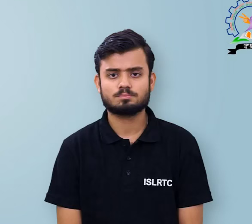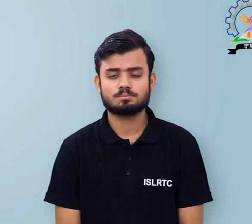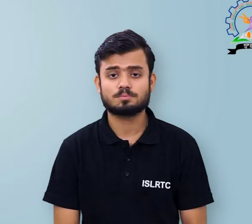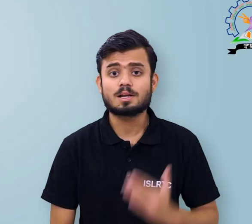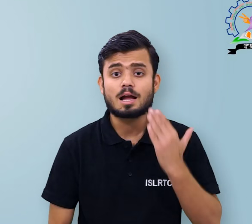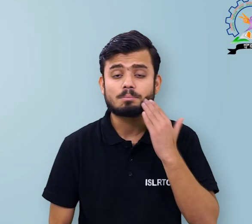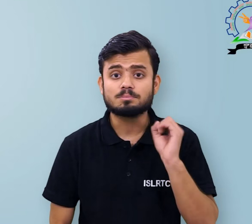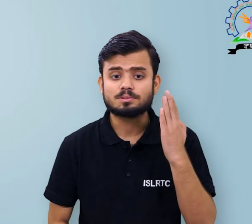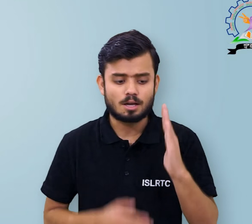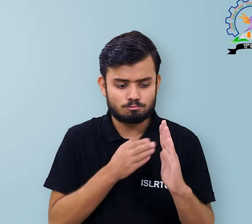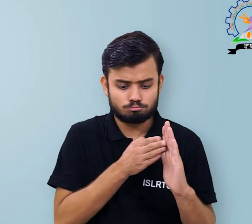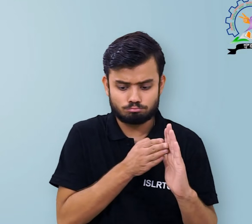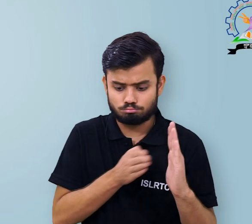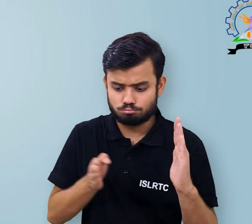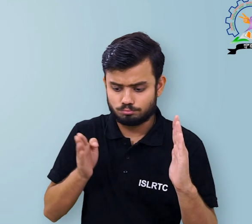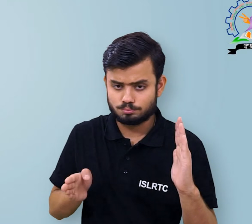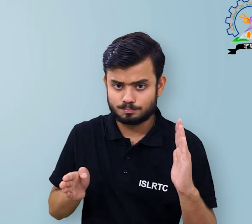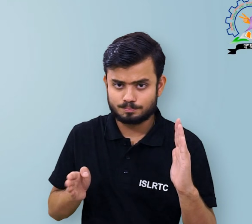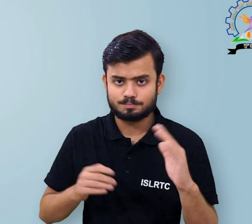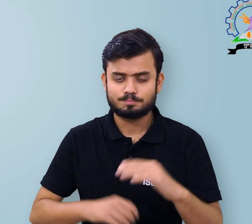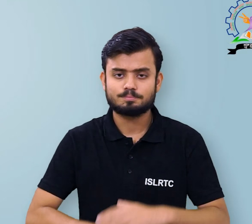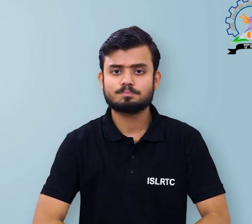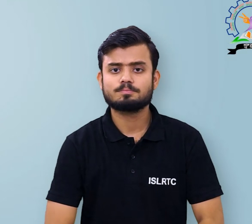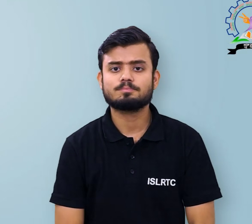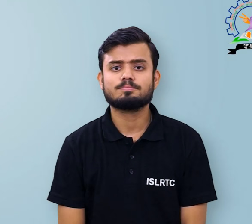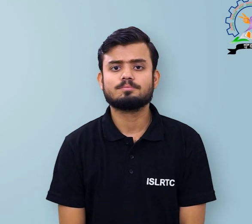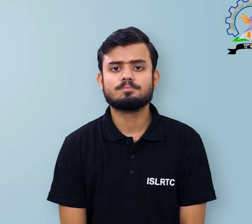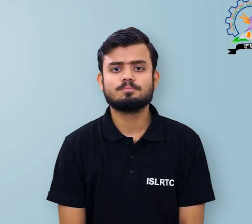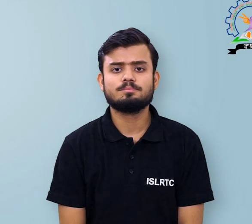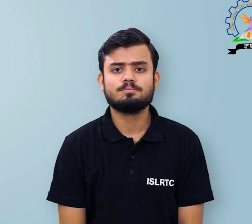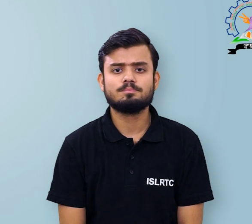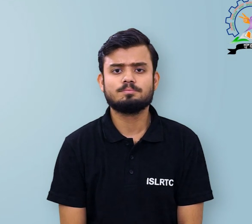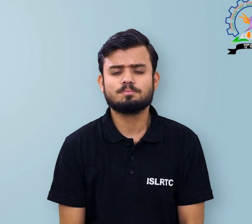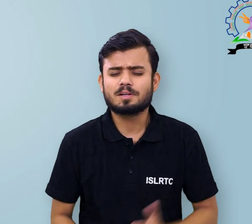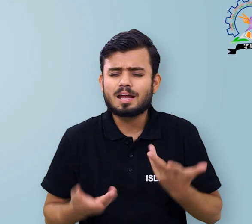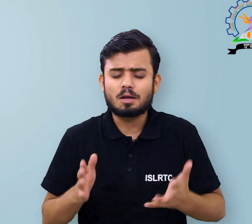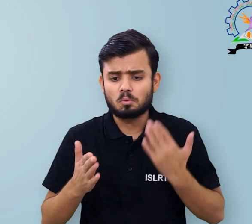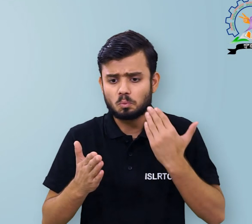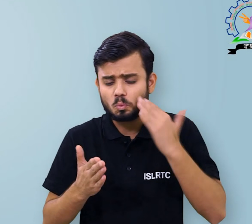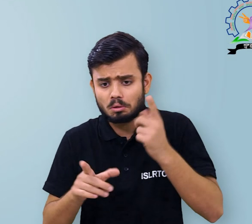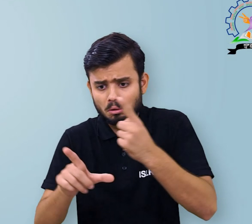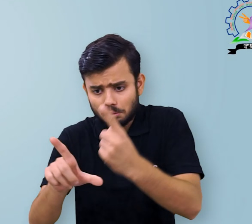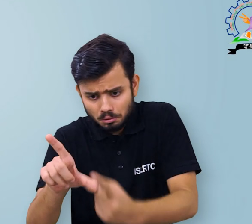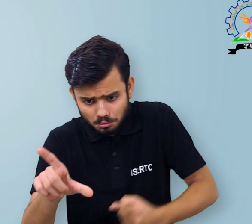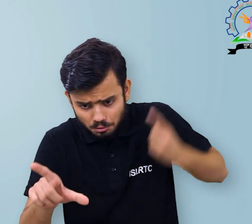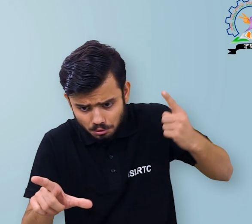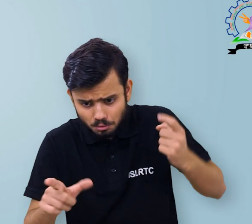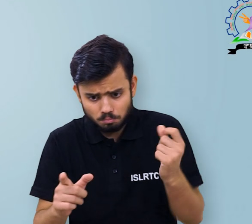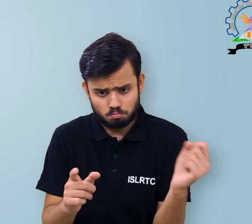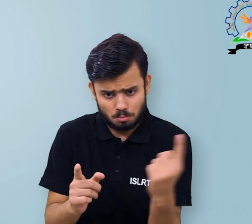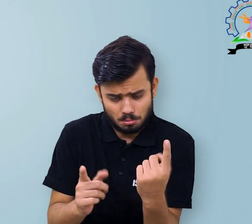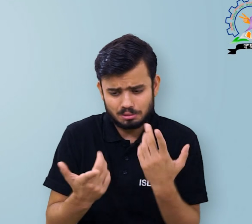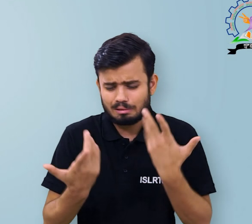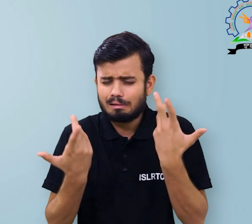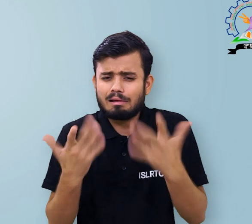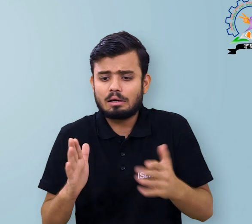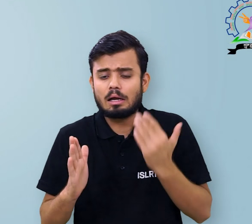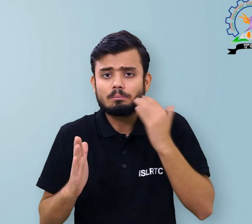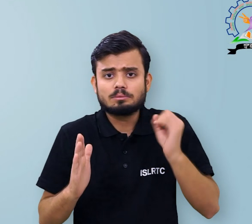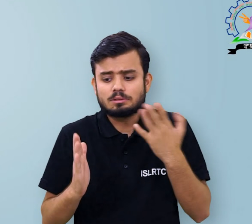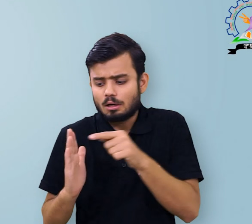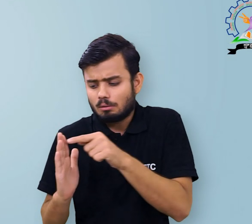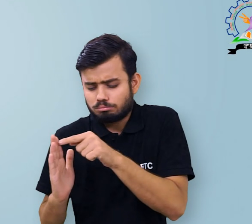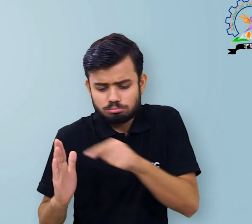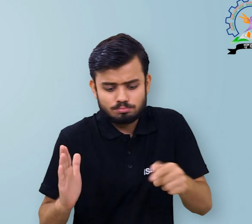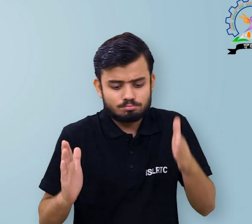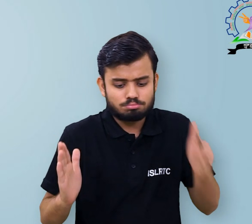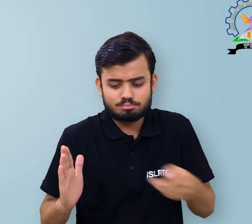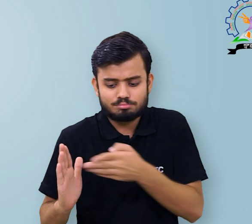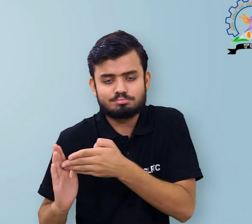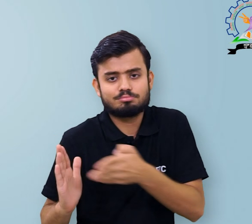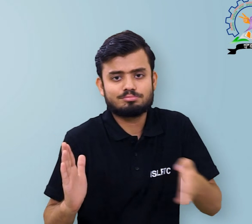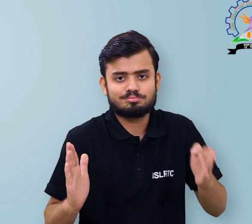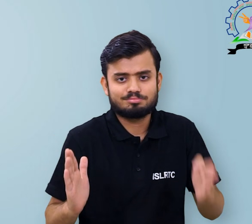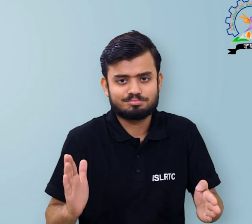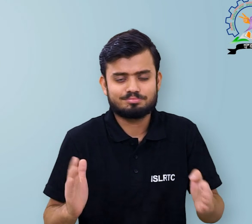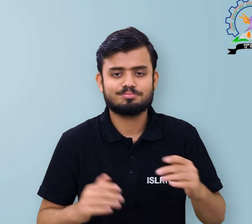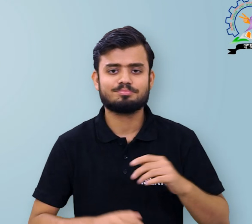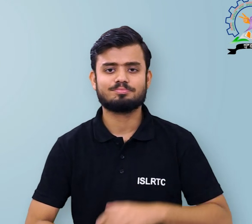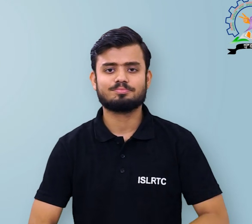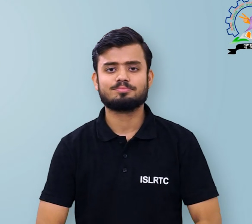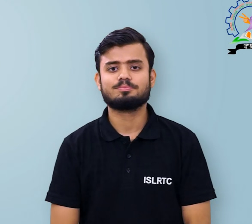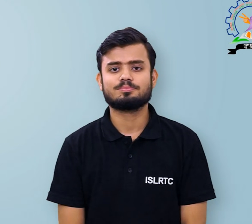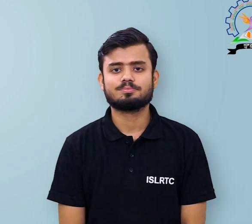Era A distinct period of time.